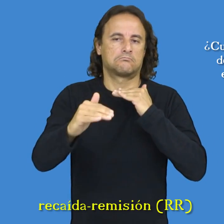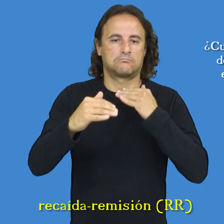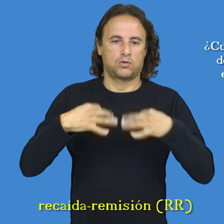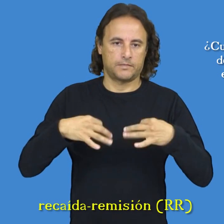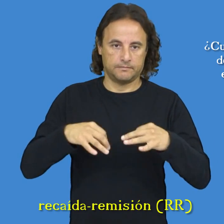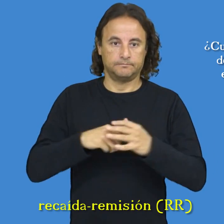normal